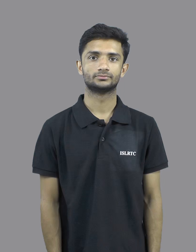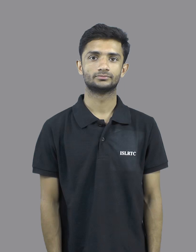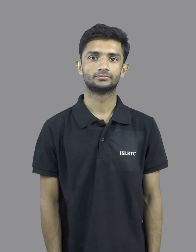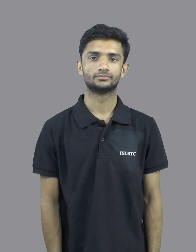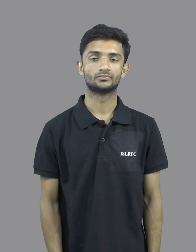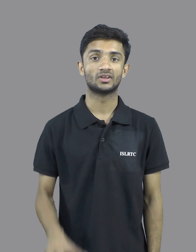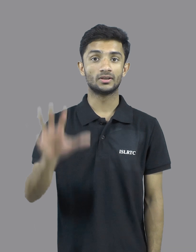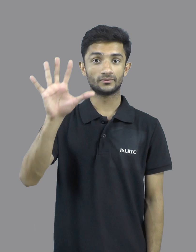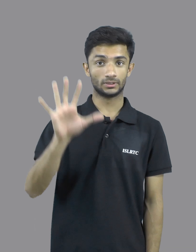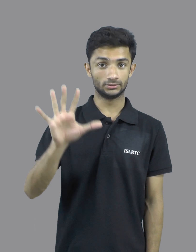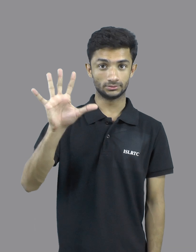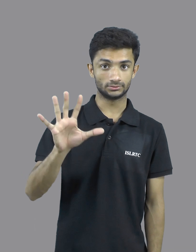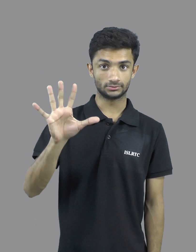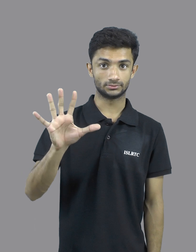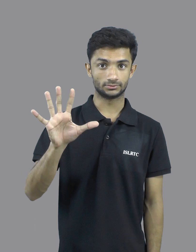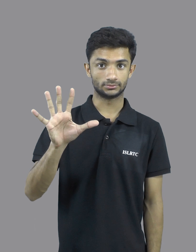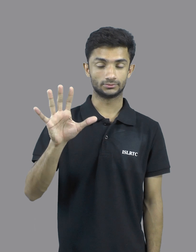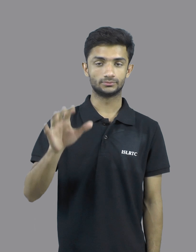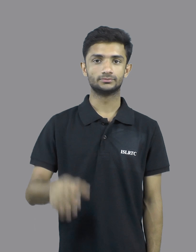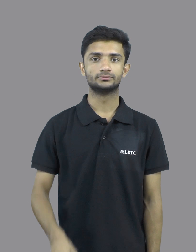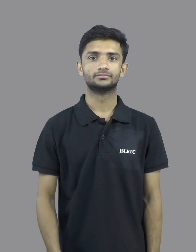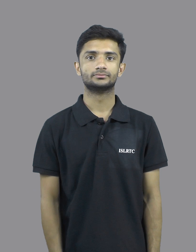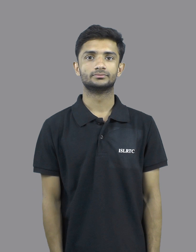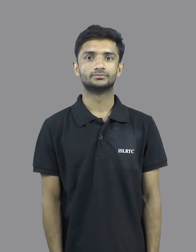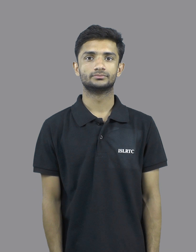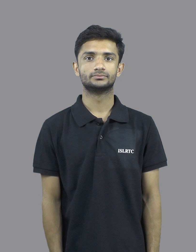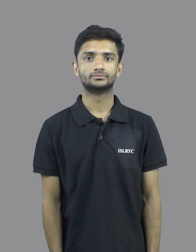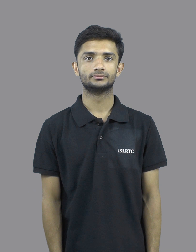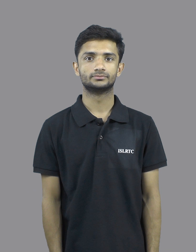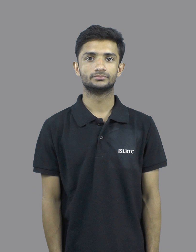Fifth